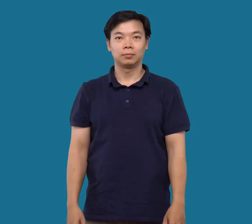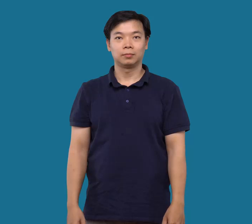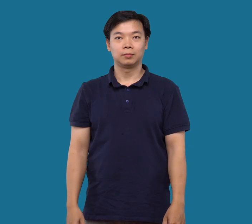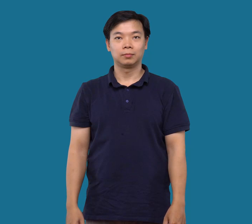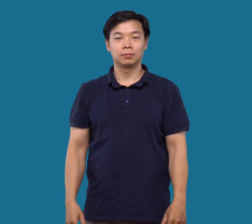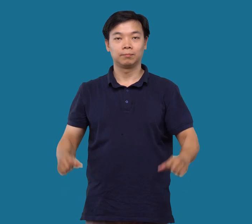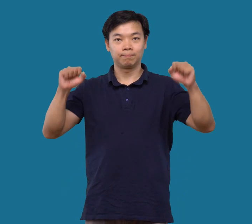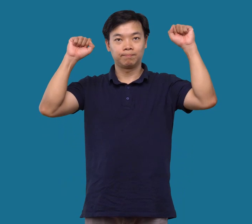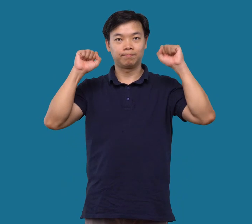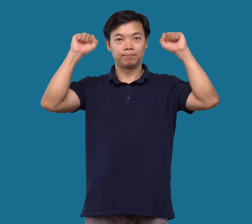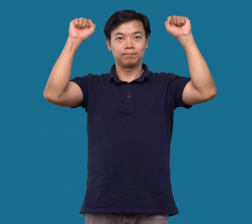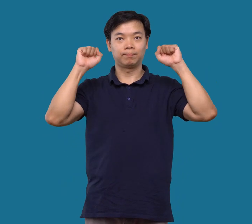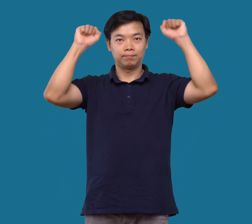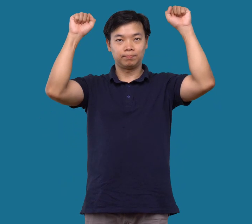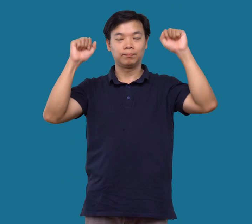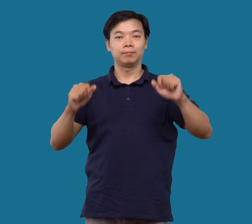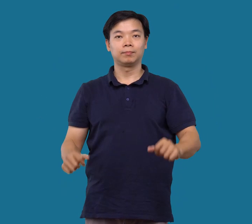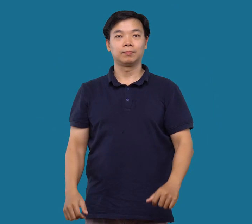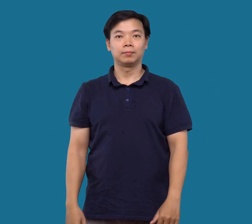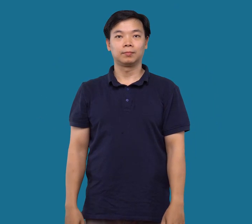tập thể